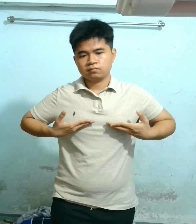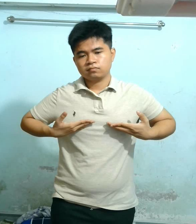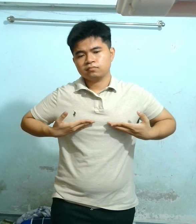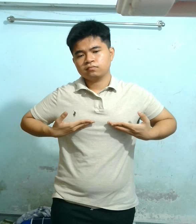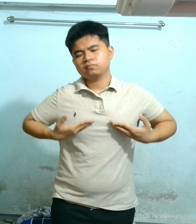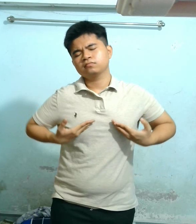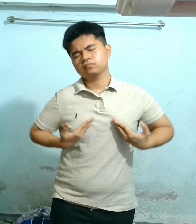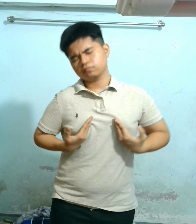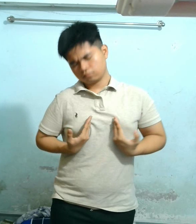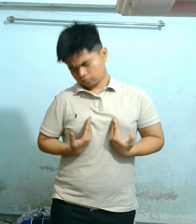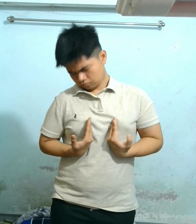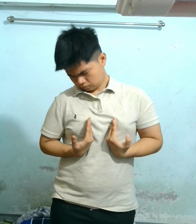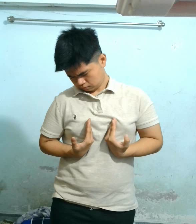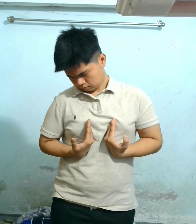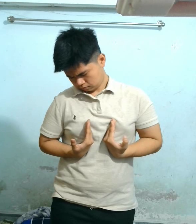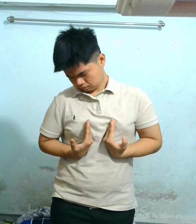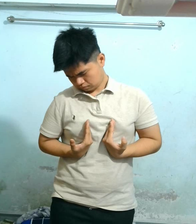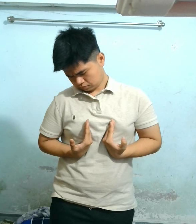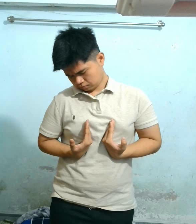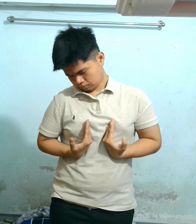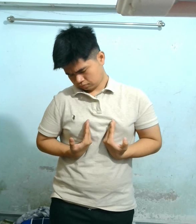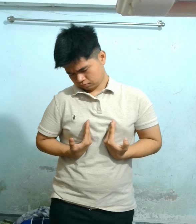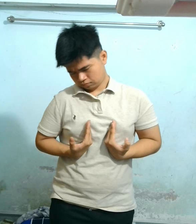met moi